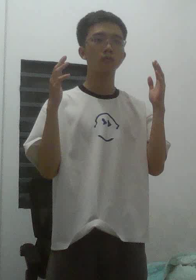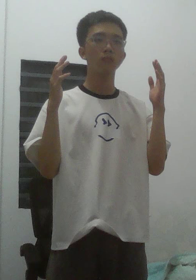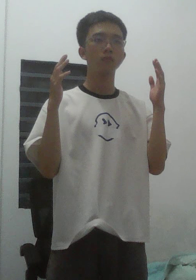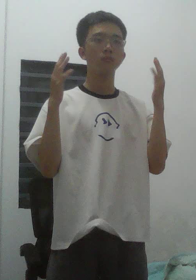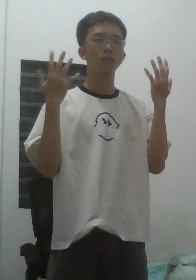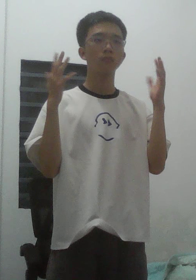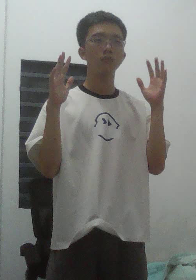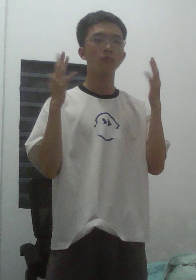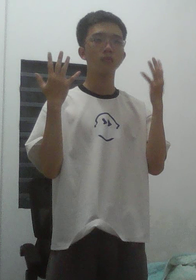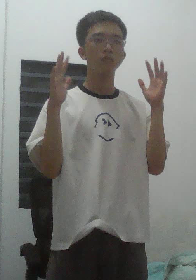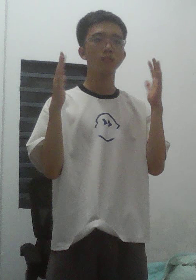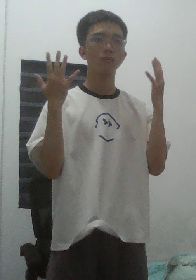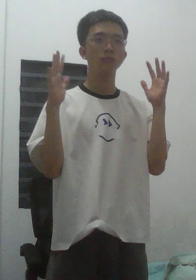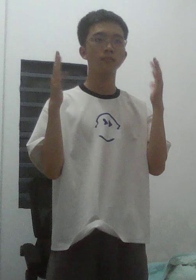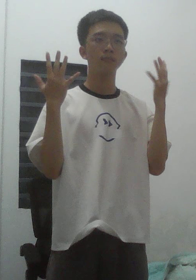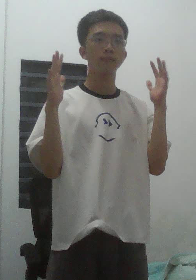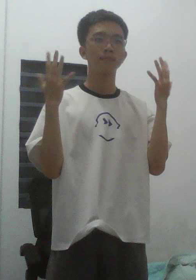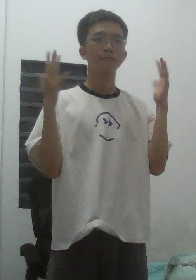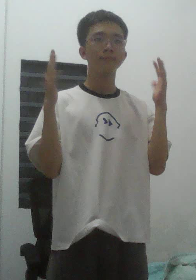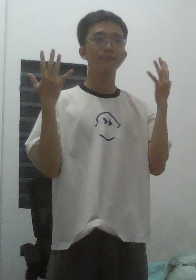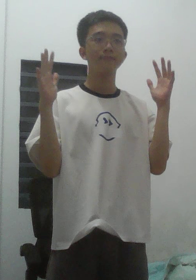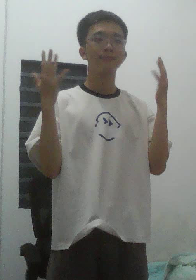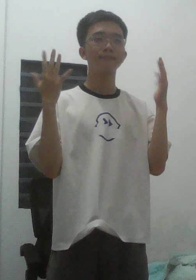vo tay